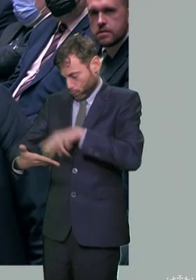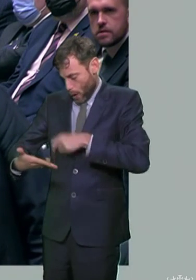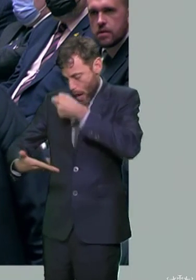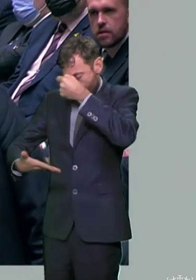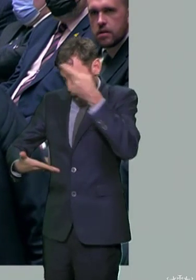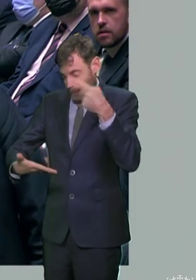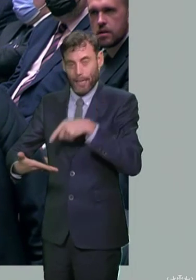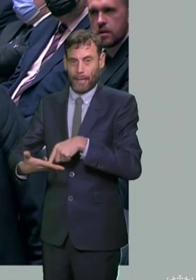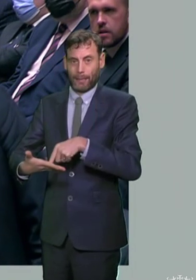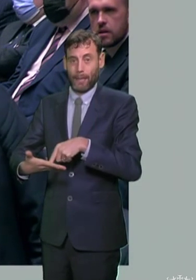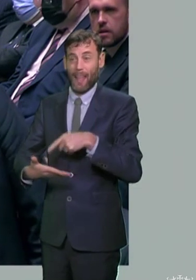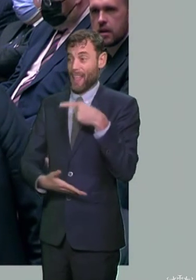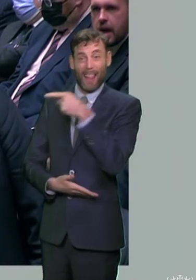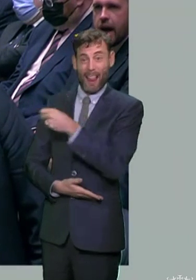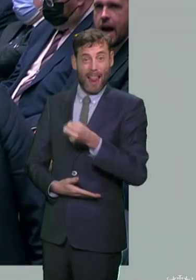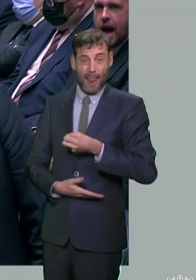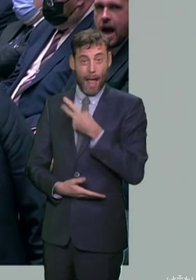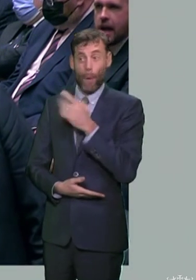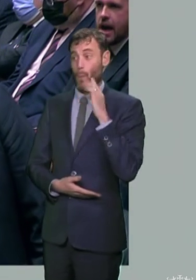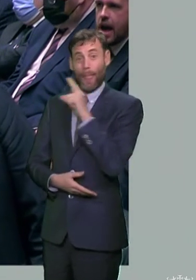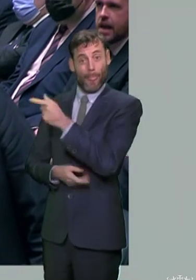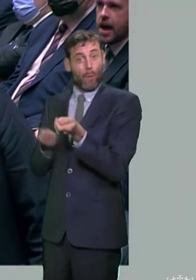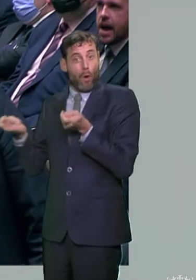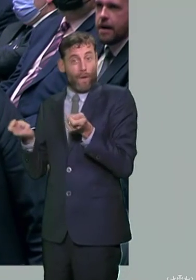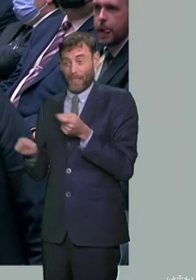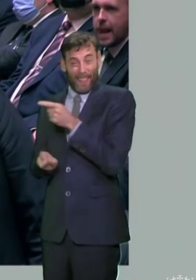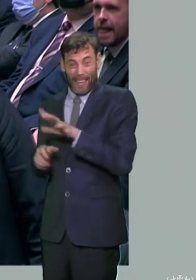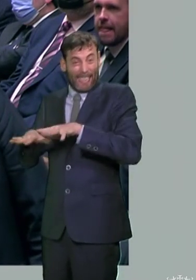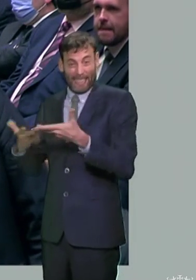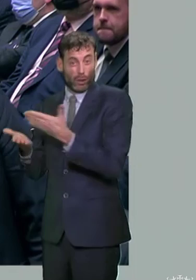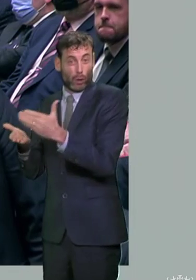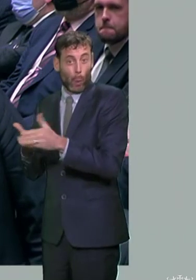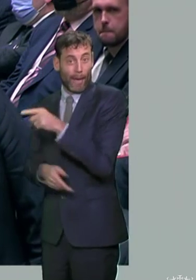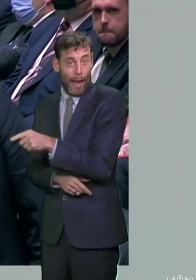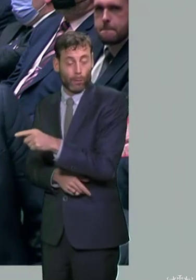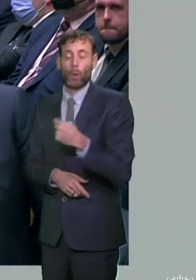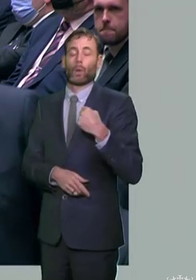It has not had the guts to fix this in all its time in office.